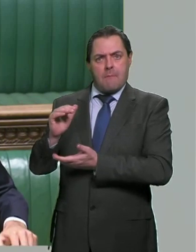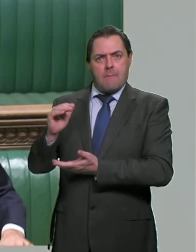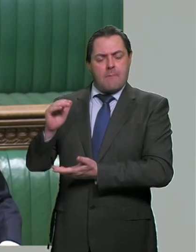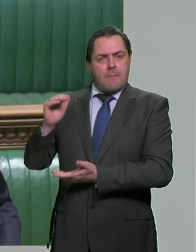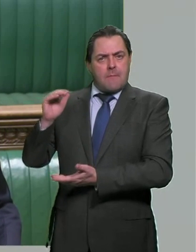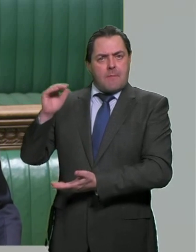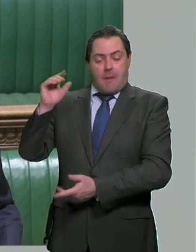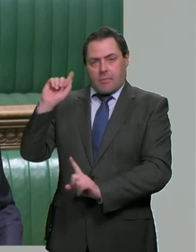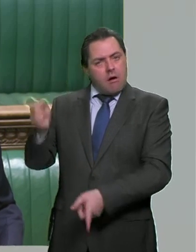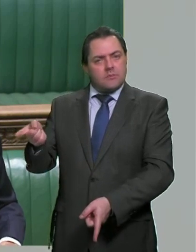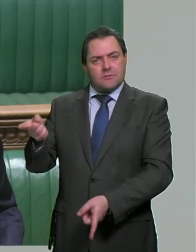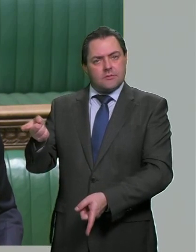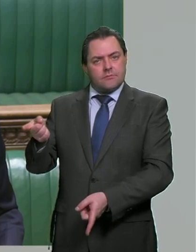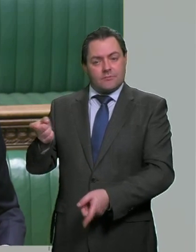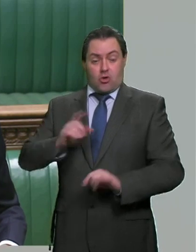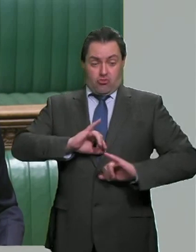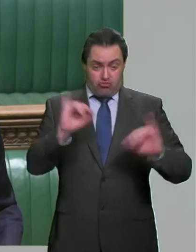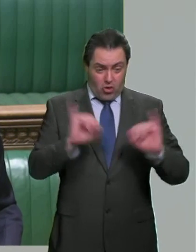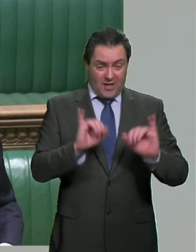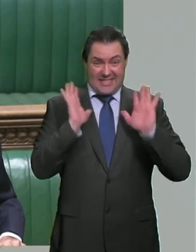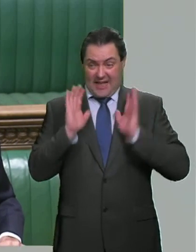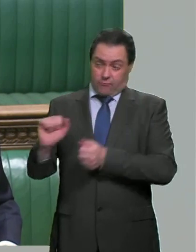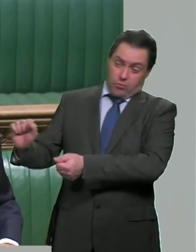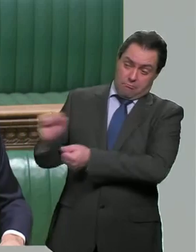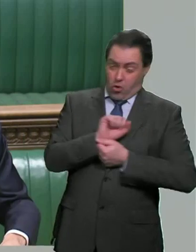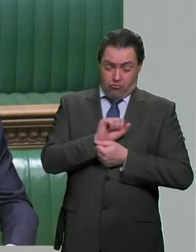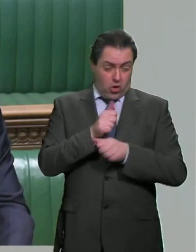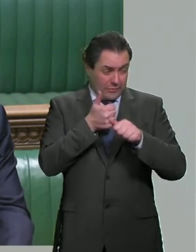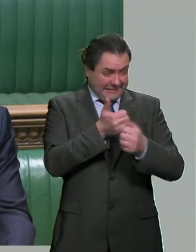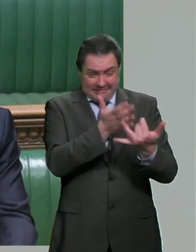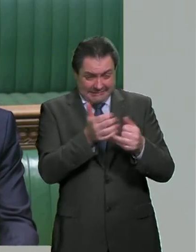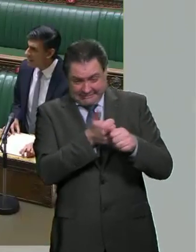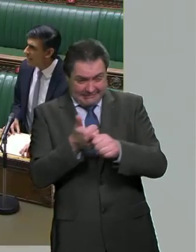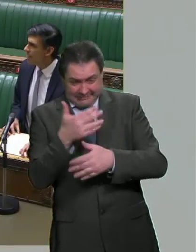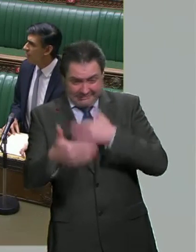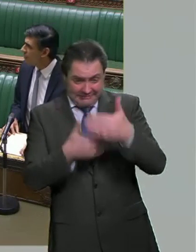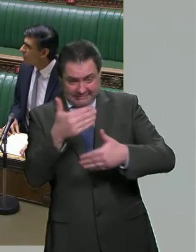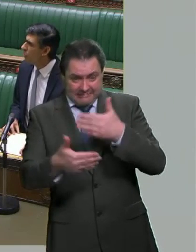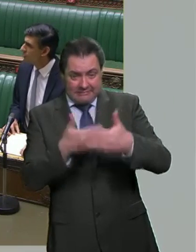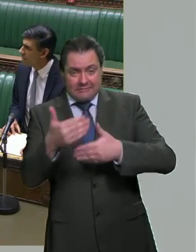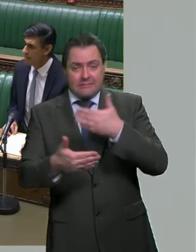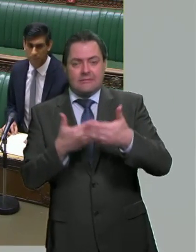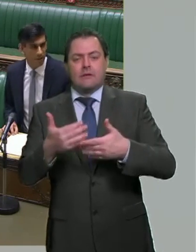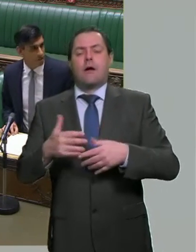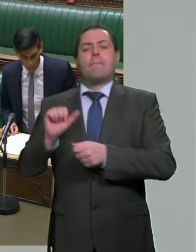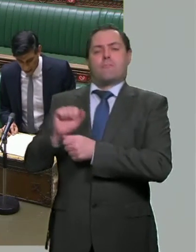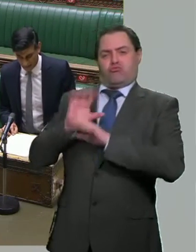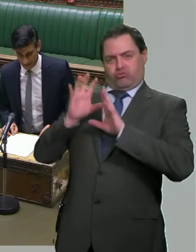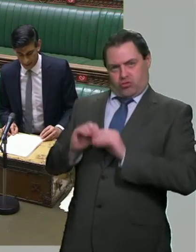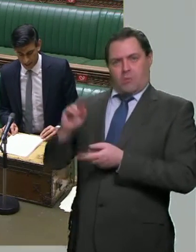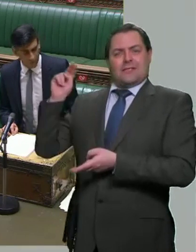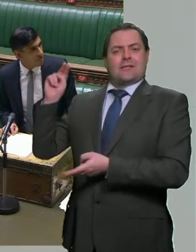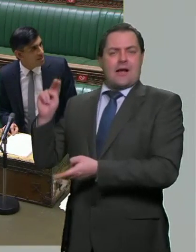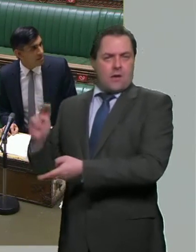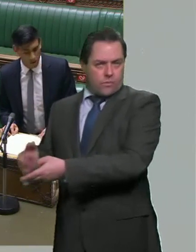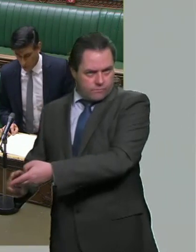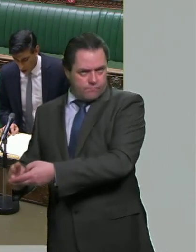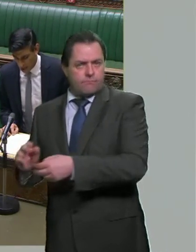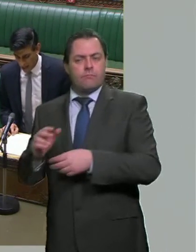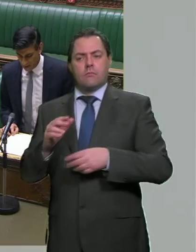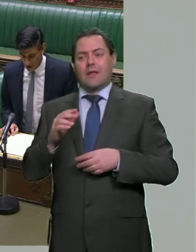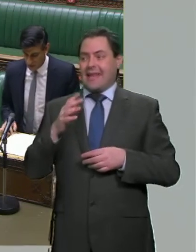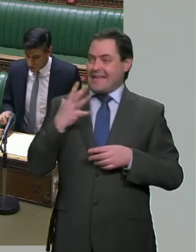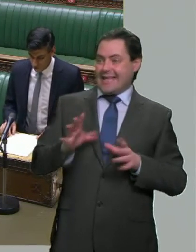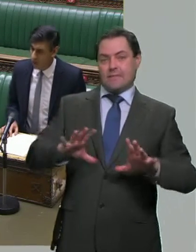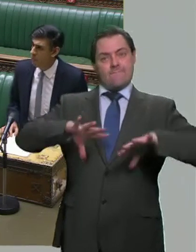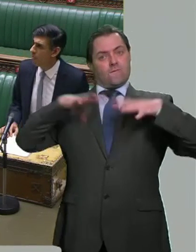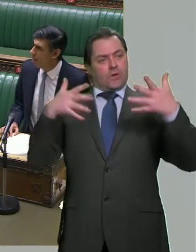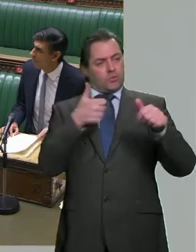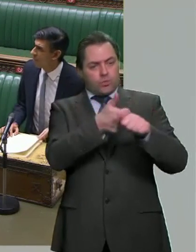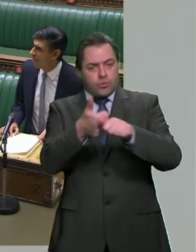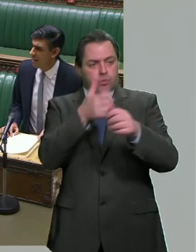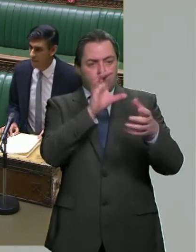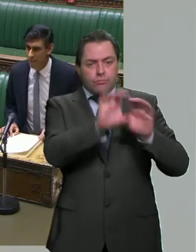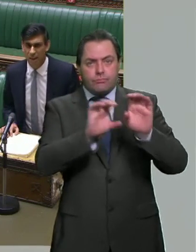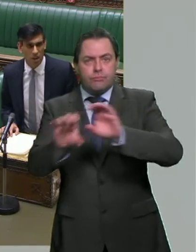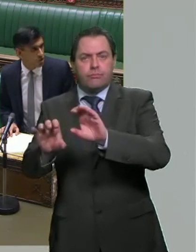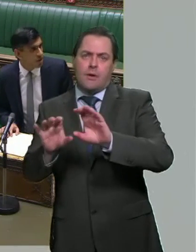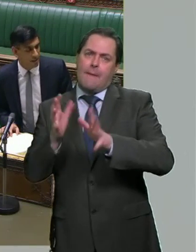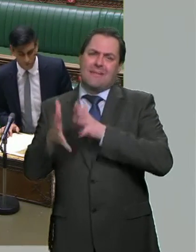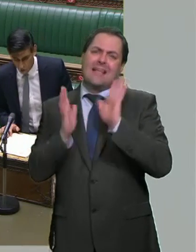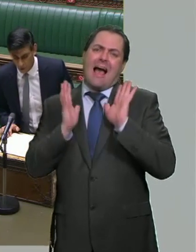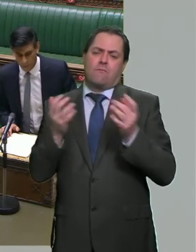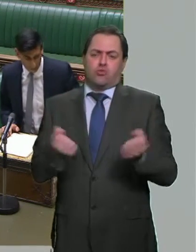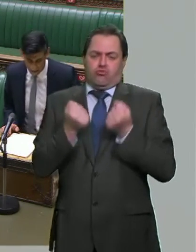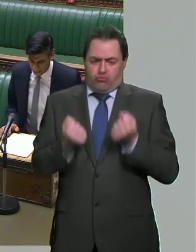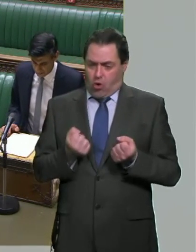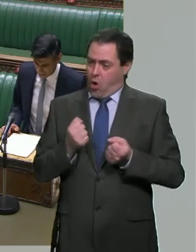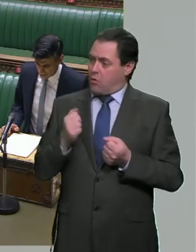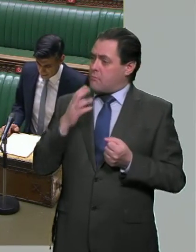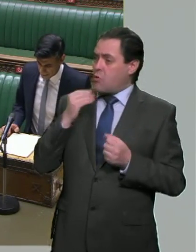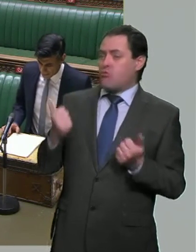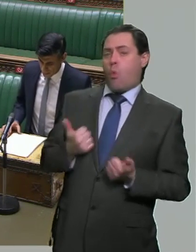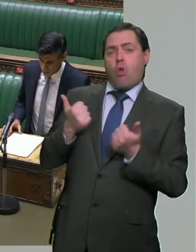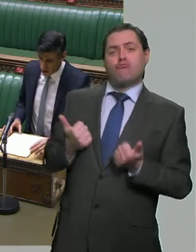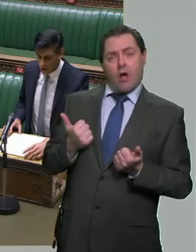When crises come, we need to be able to act, and we need the fiscal freedom to act—a freedom that you only have if you start with public finances in a good and strong place.